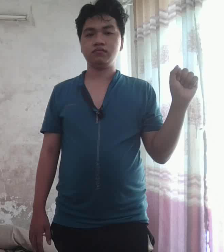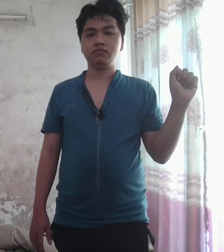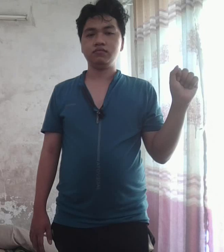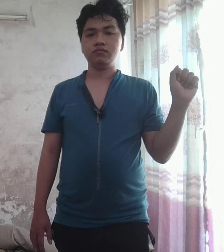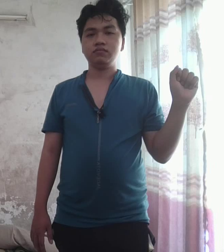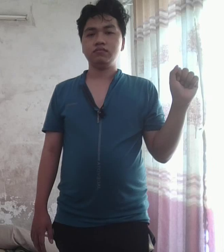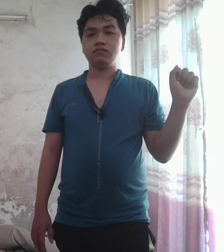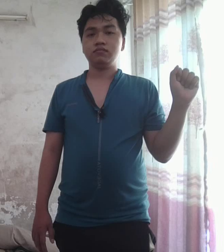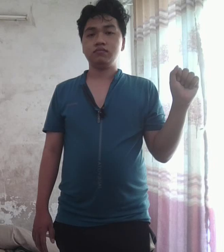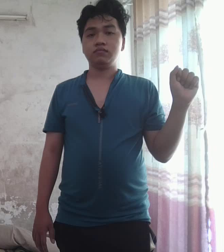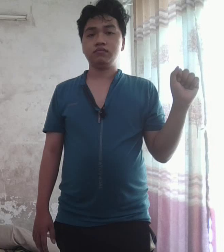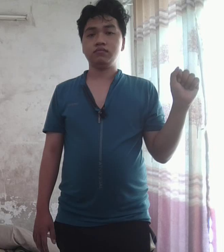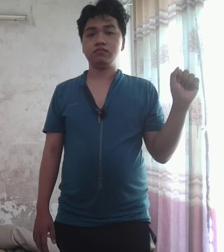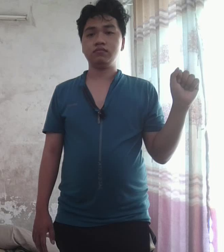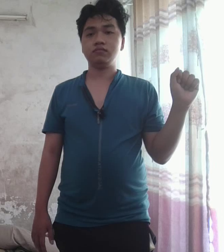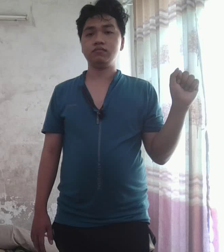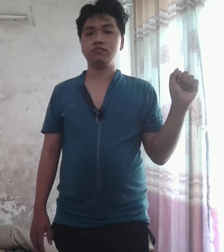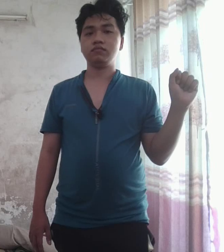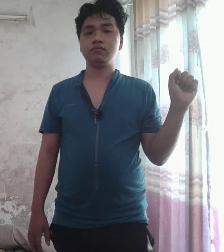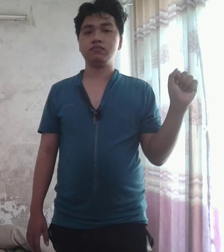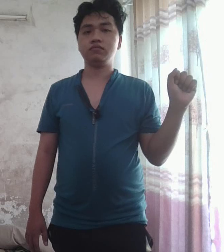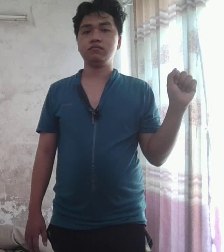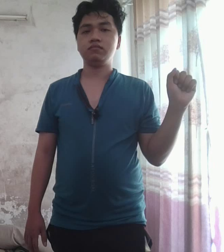a